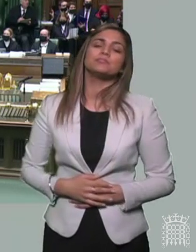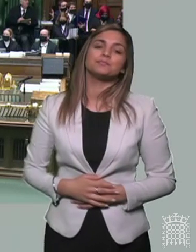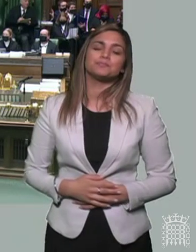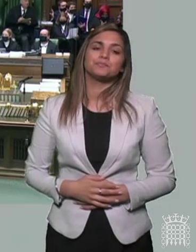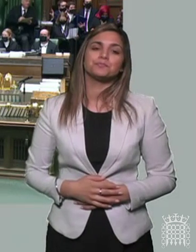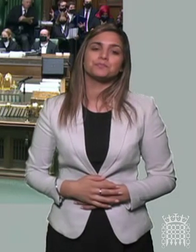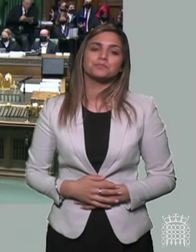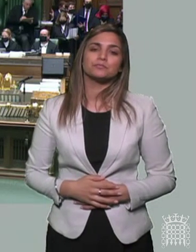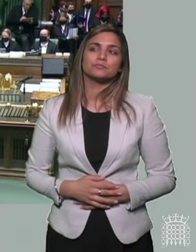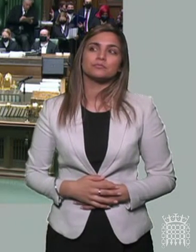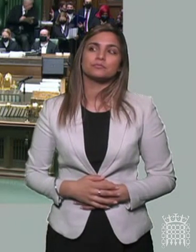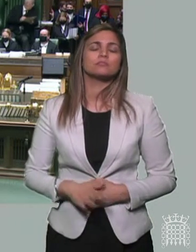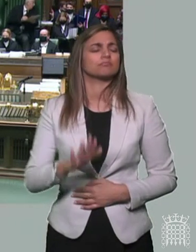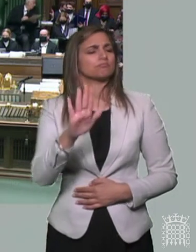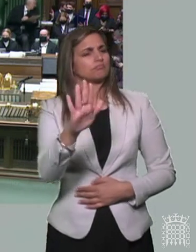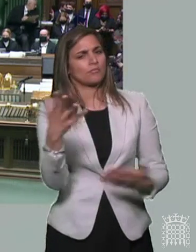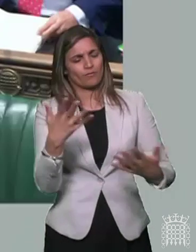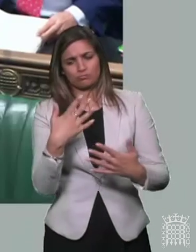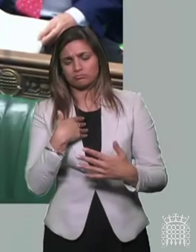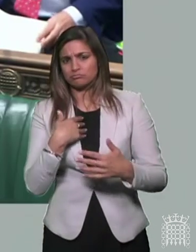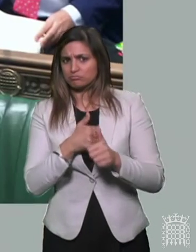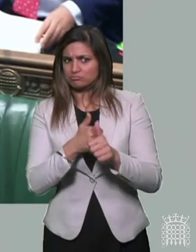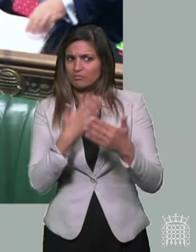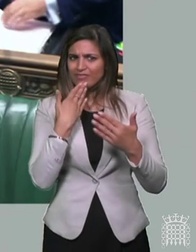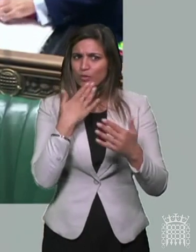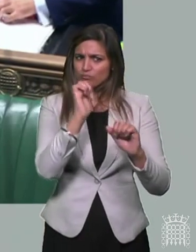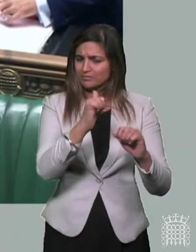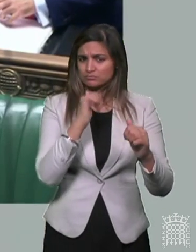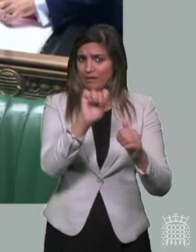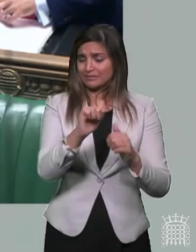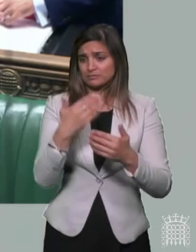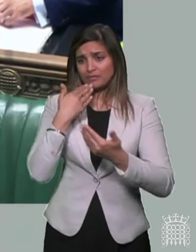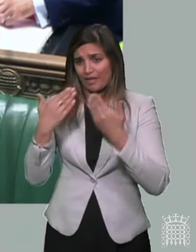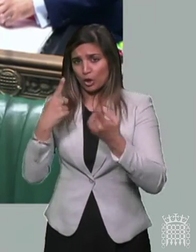I certainly will, and I join my honourable Friend in thanking the wonderful volunteers.